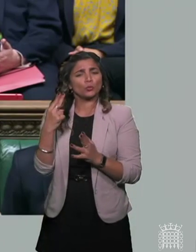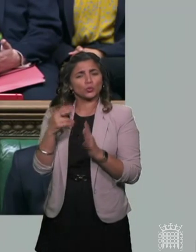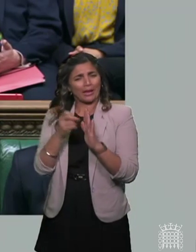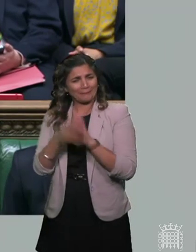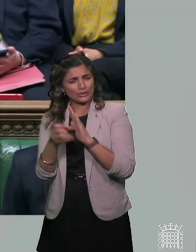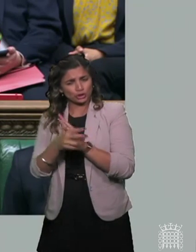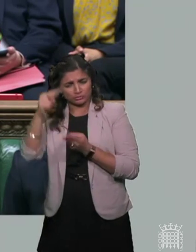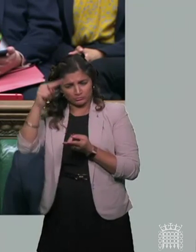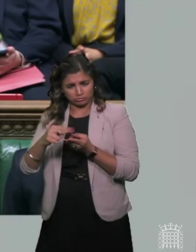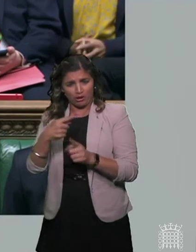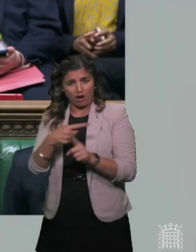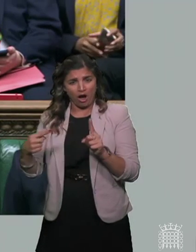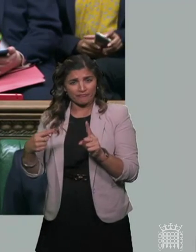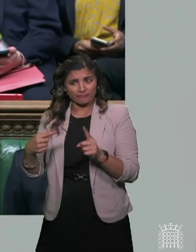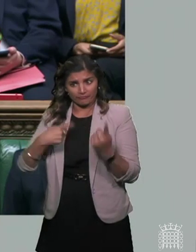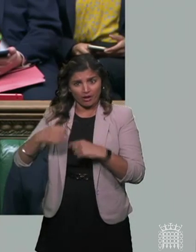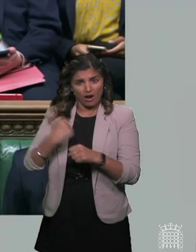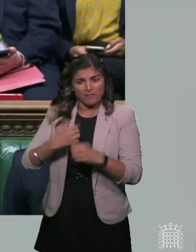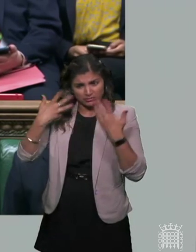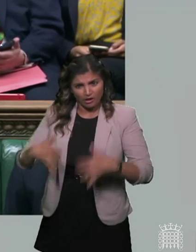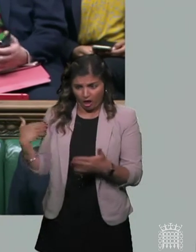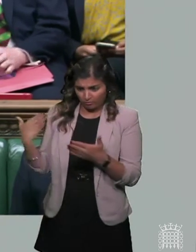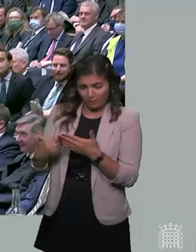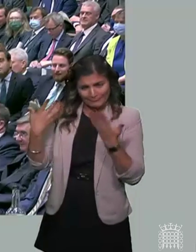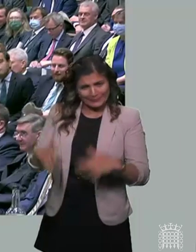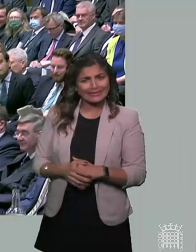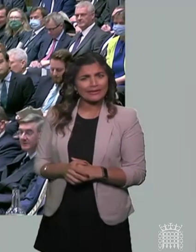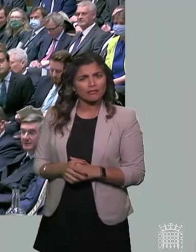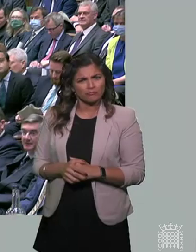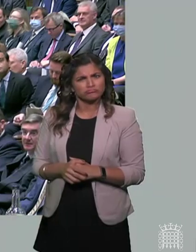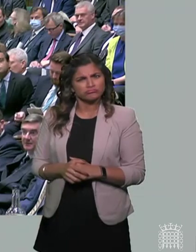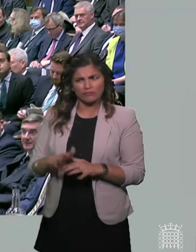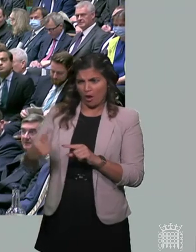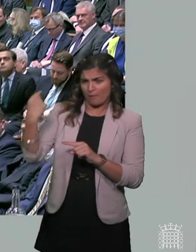Well, that is virtually what this country—this Government—has done.